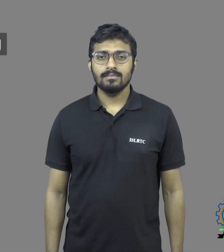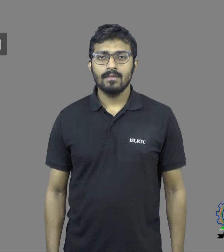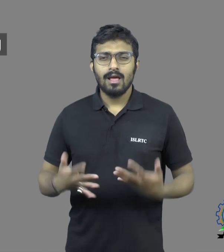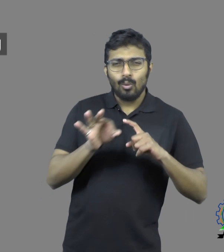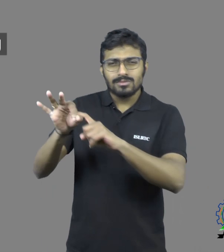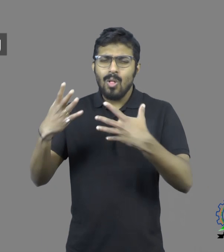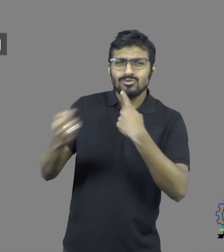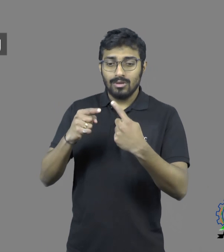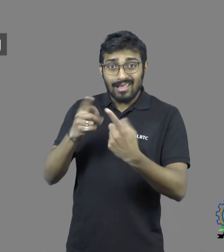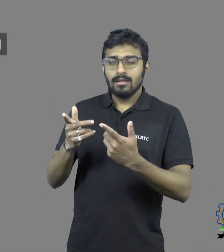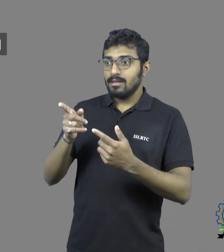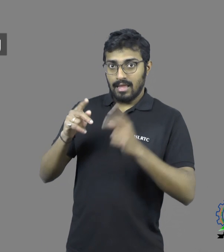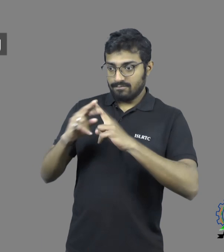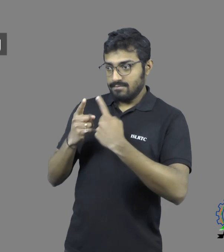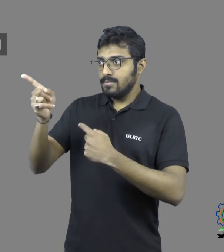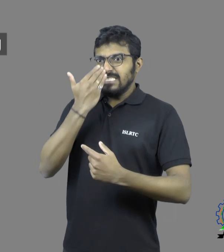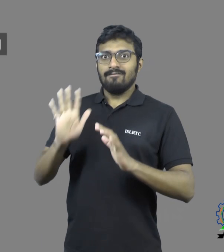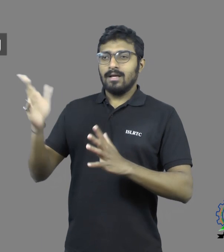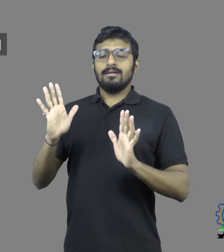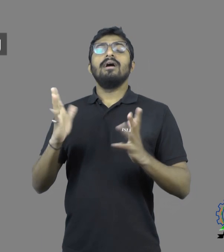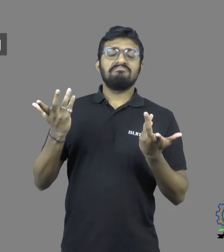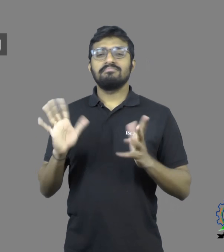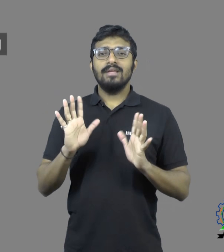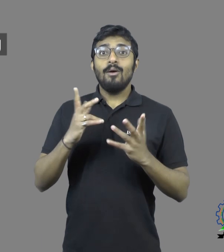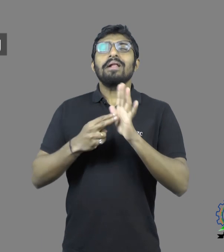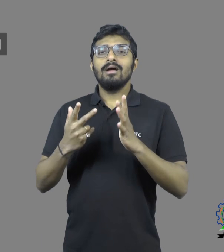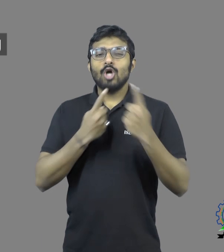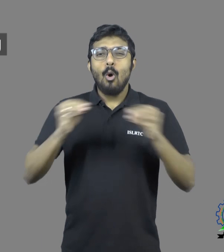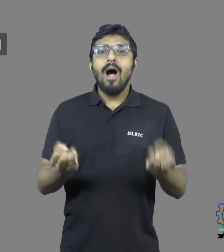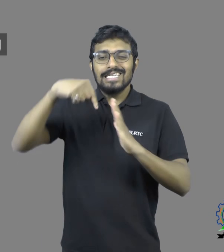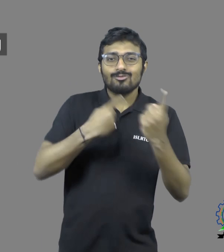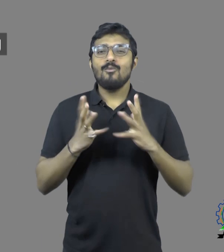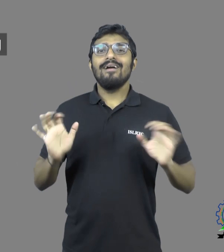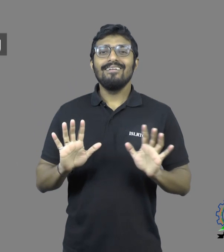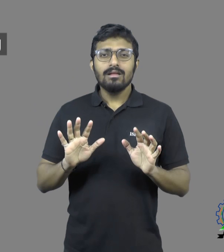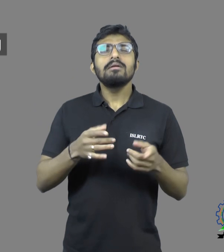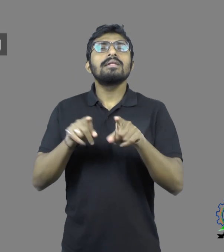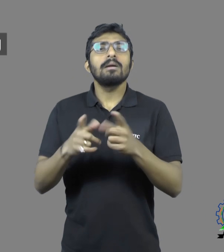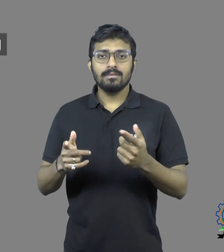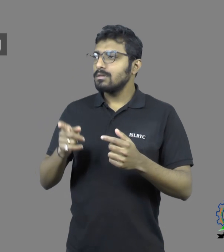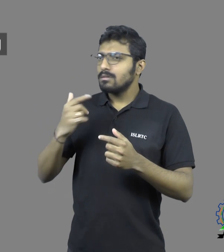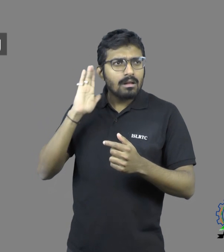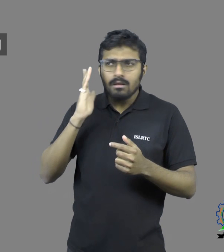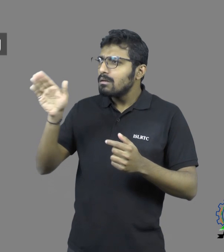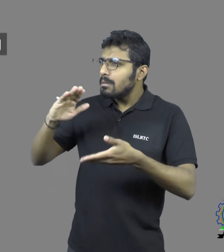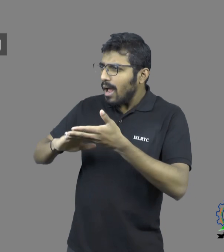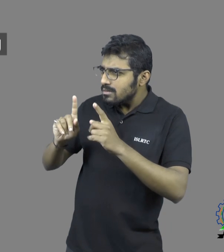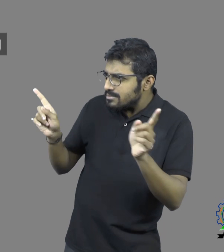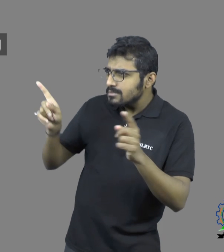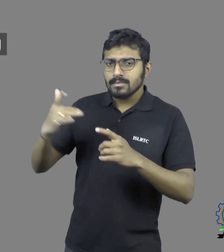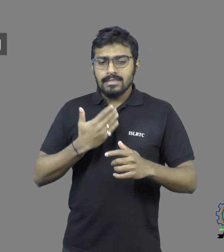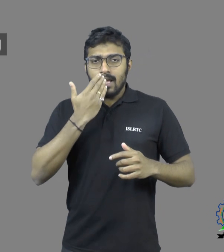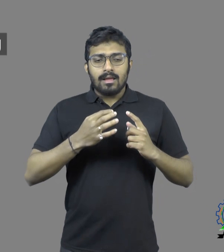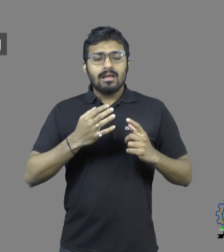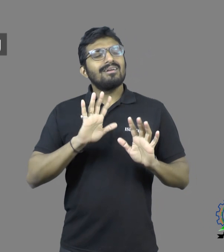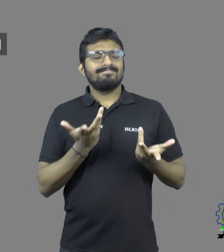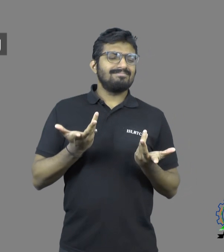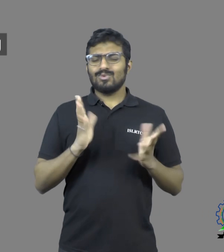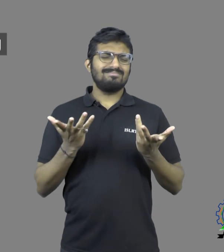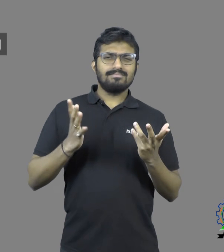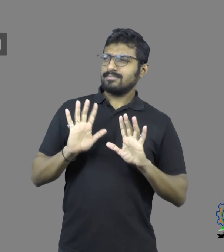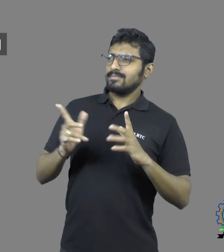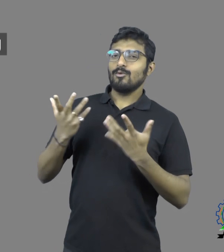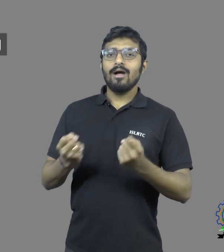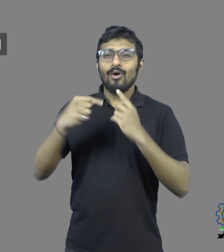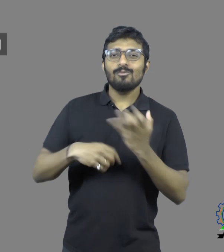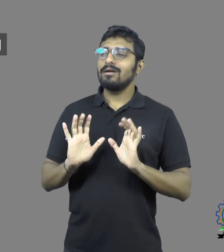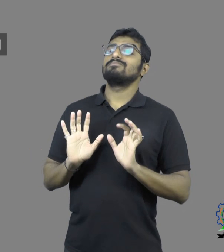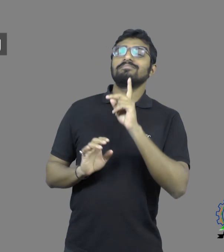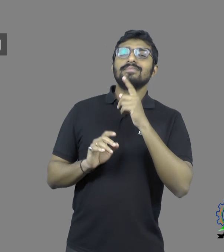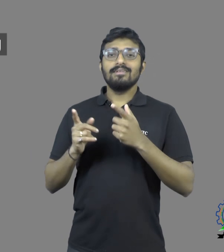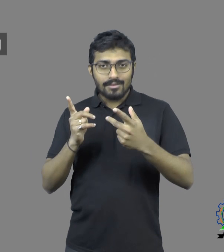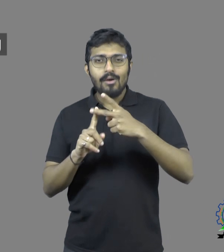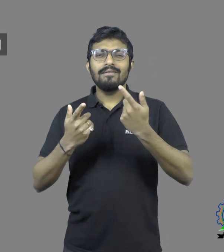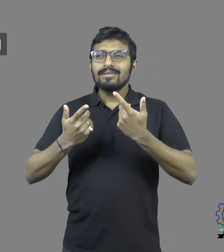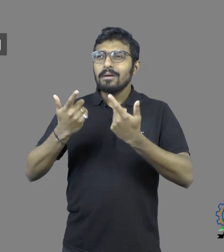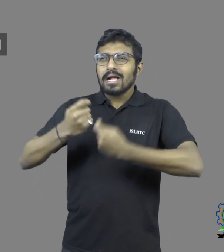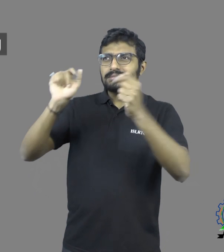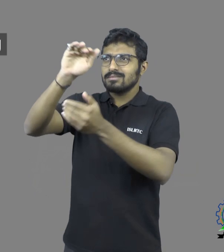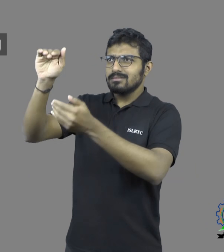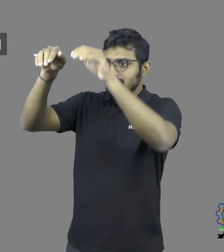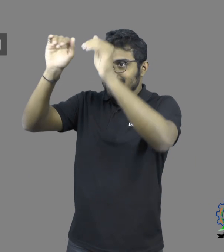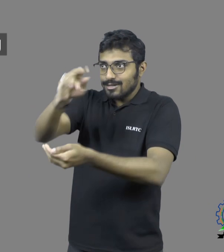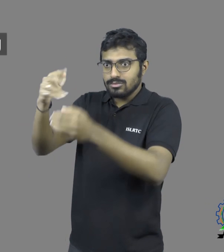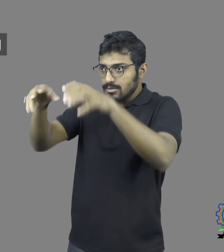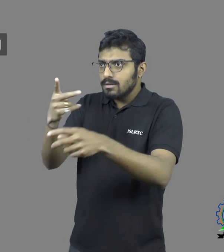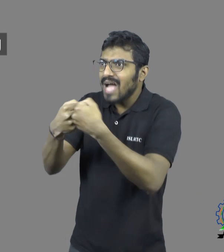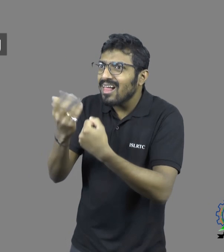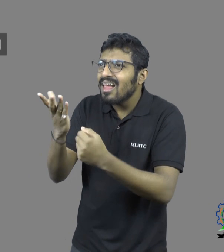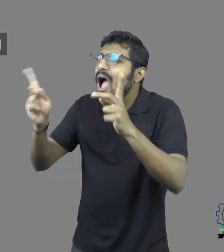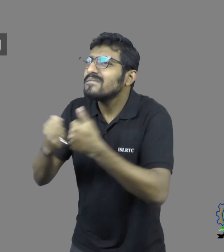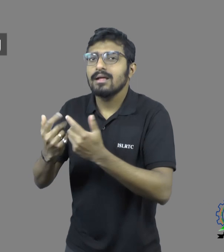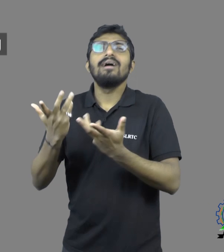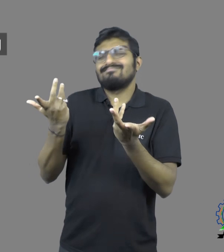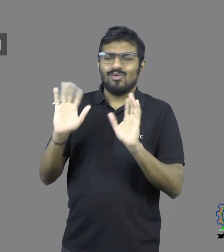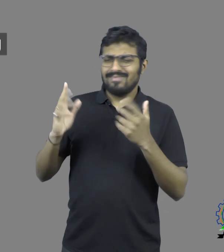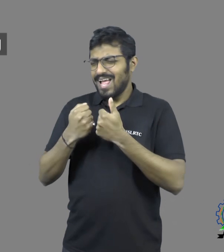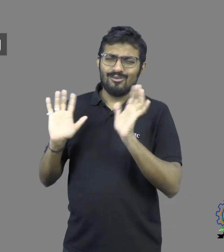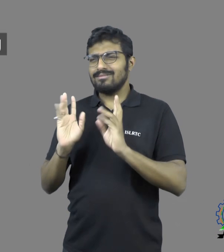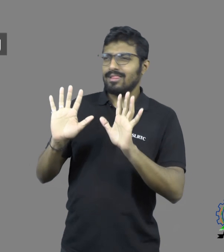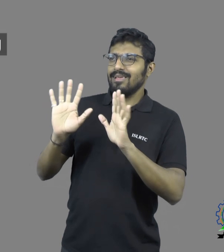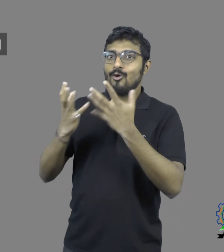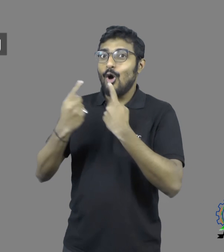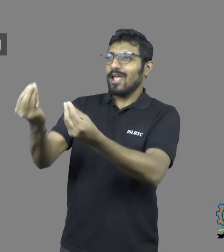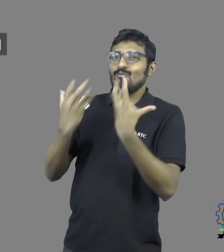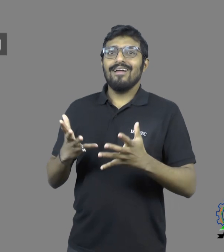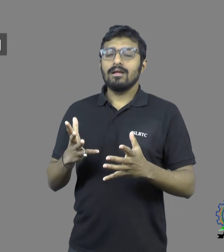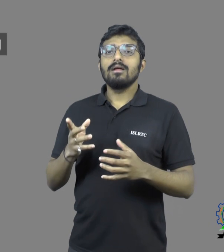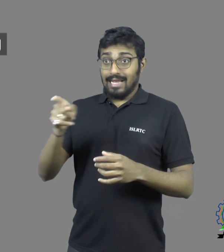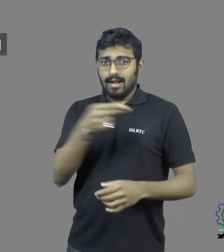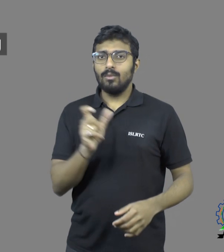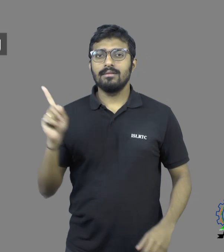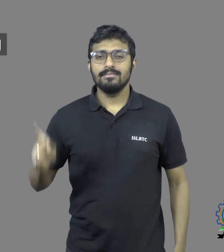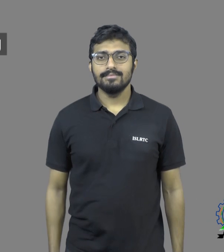Gloss Over Something